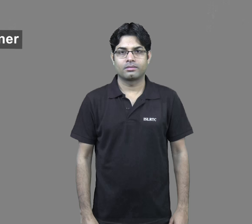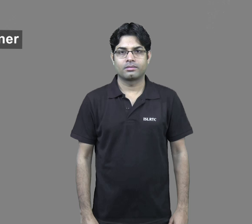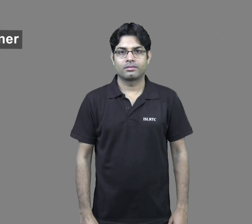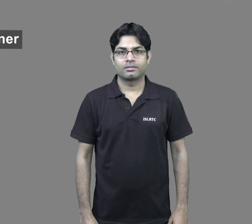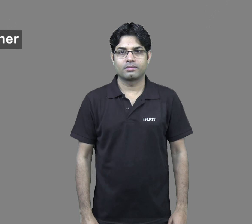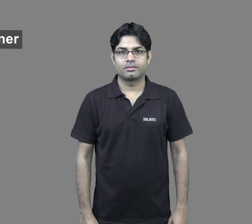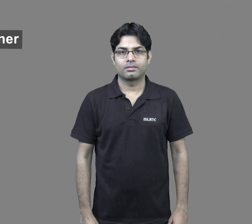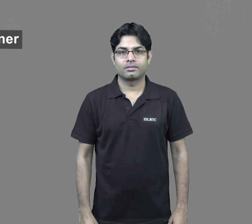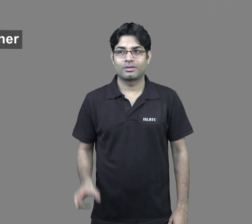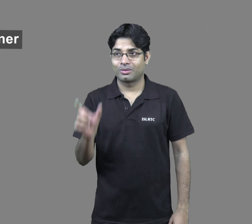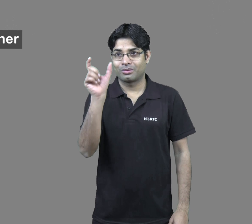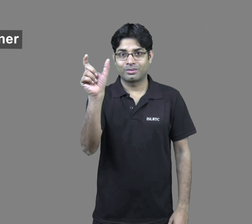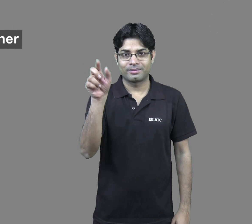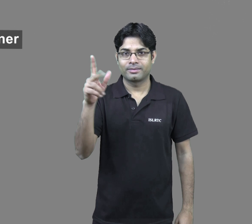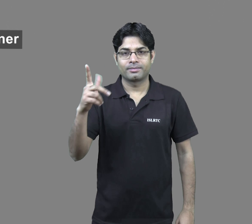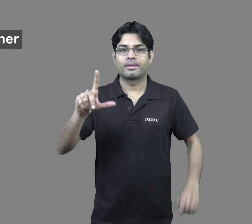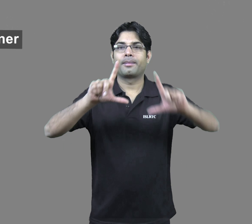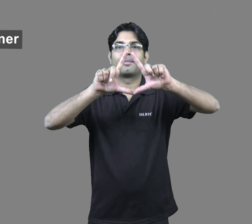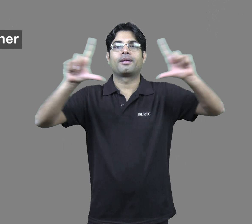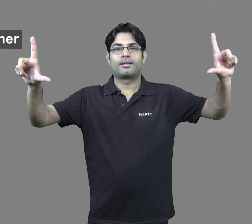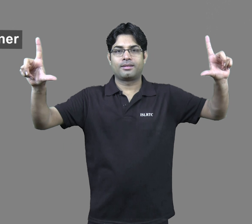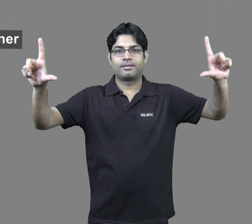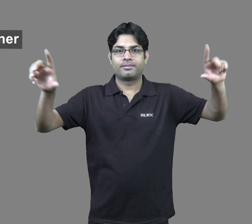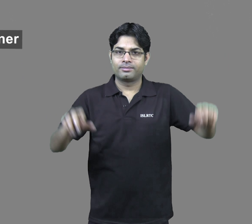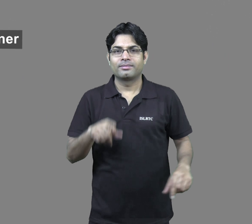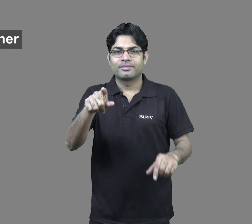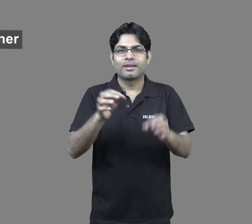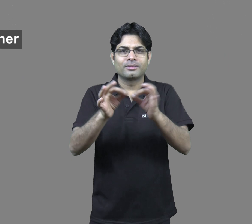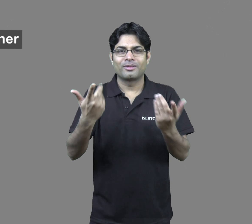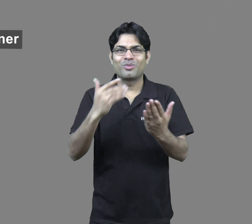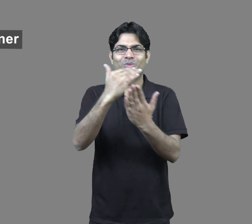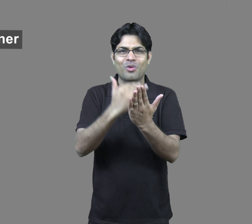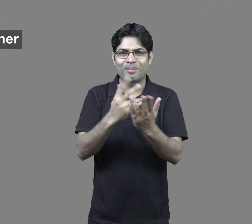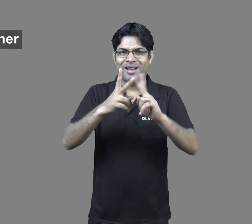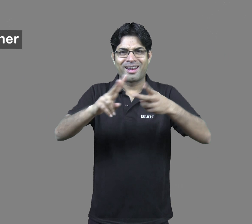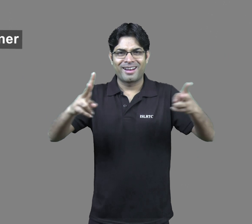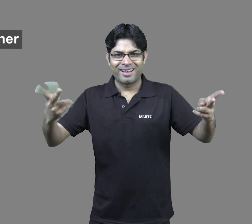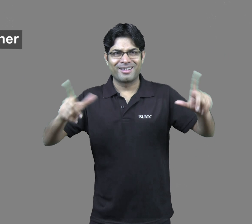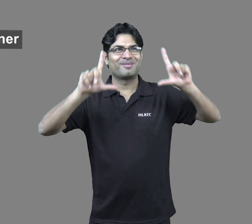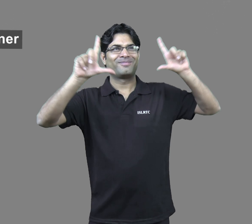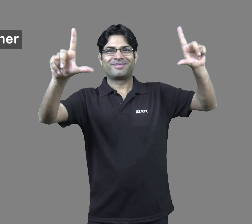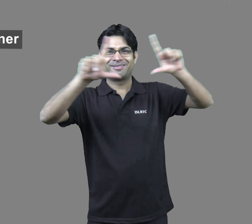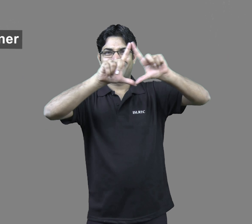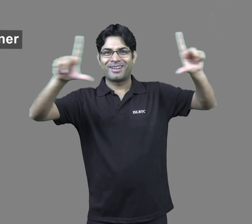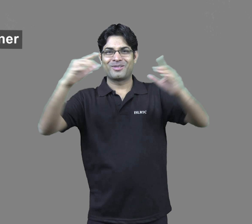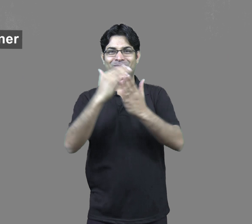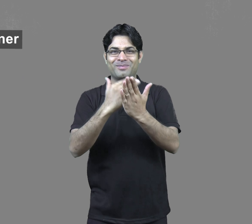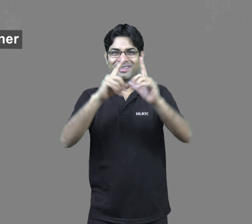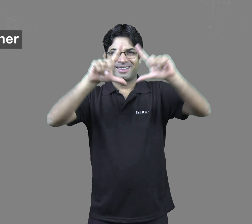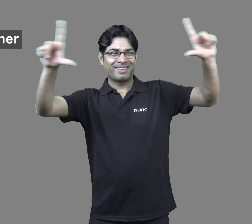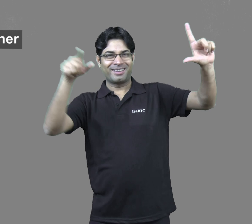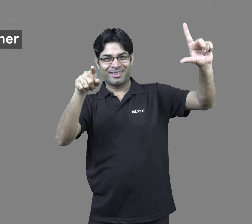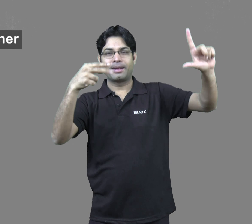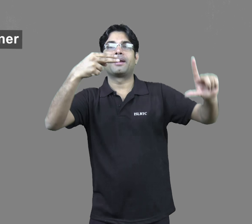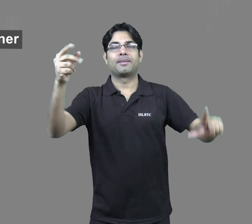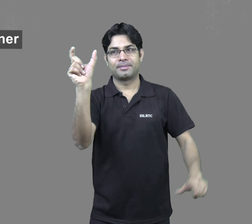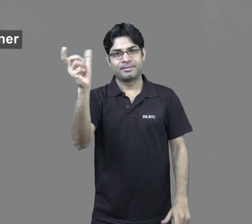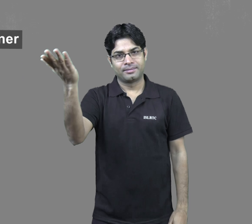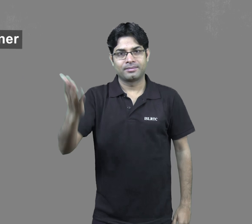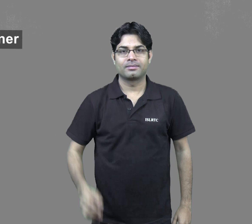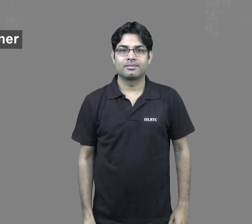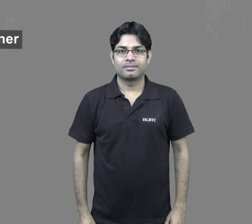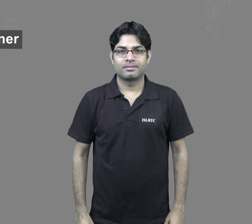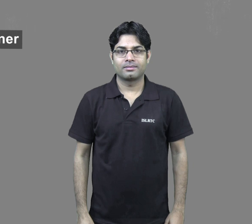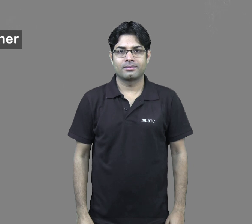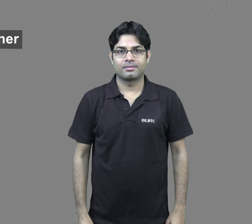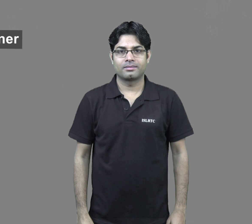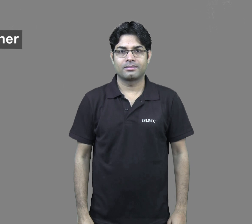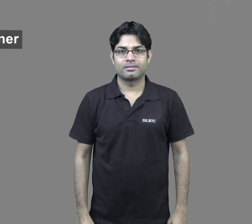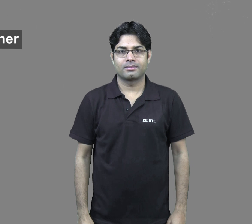Banner